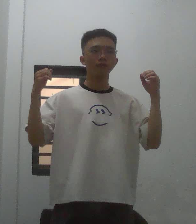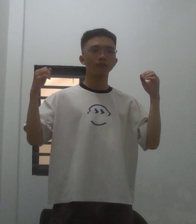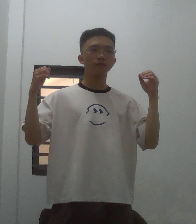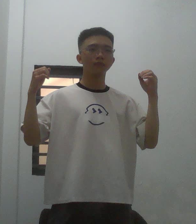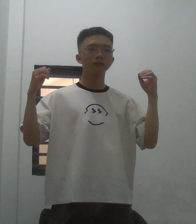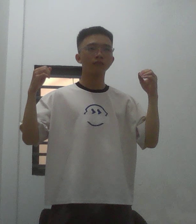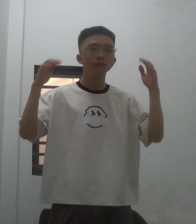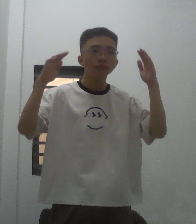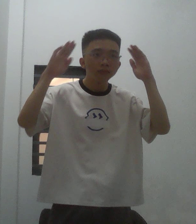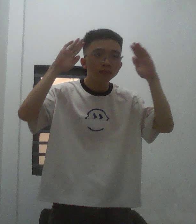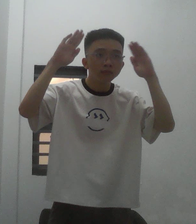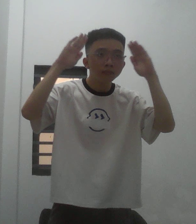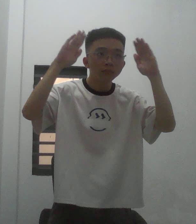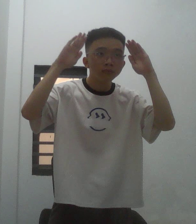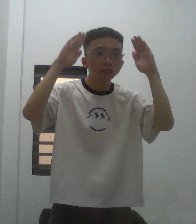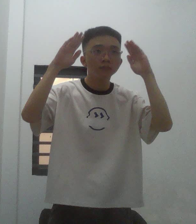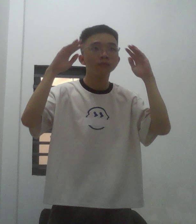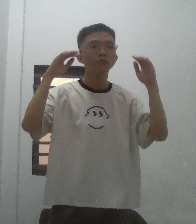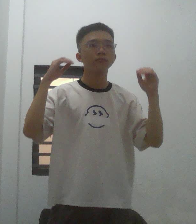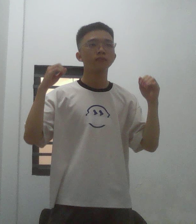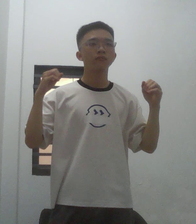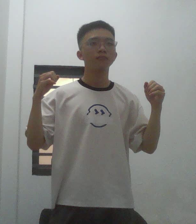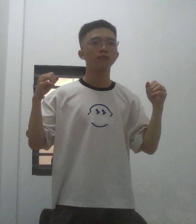xin chao